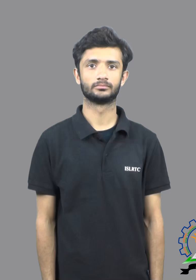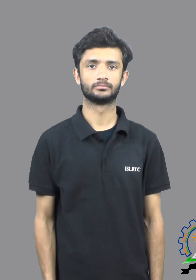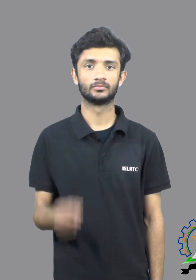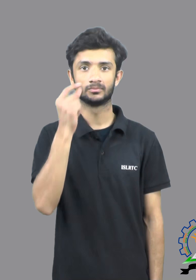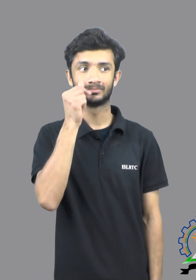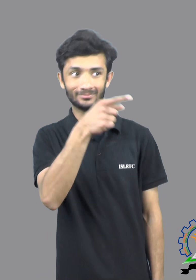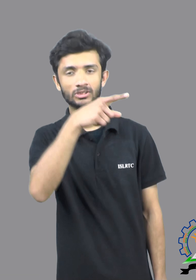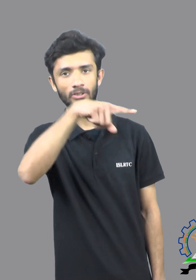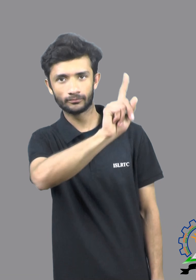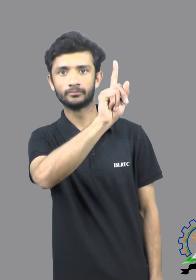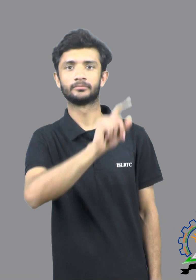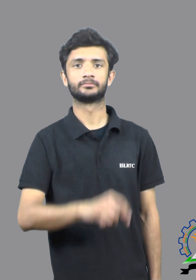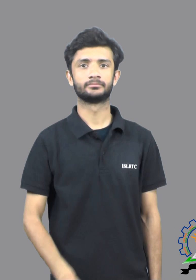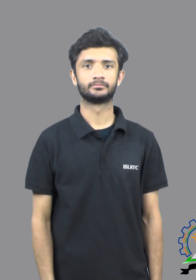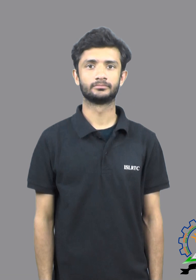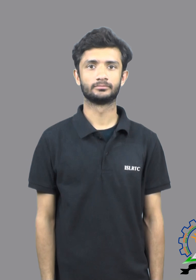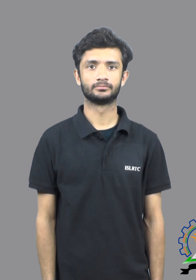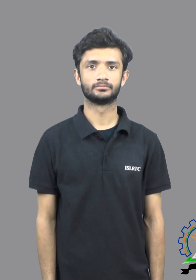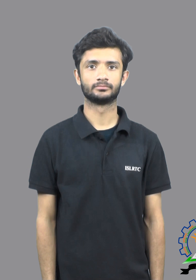Himself